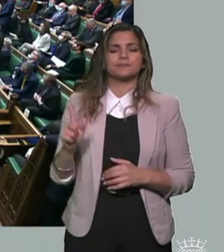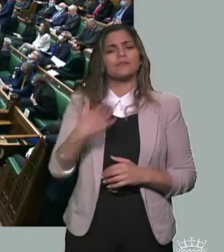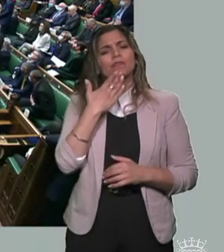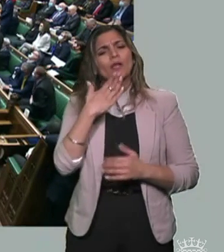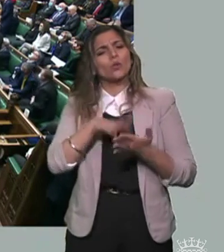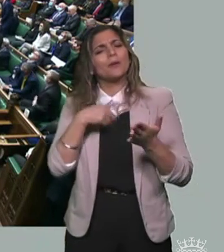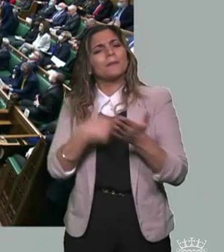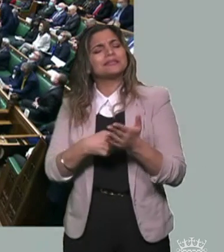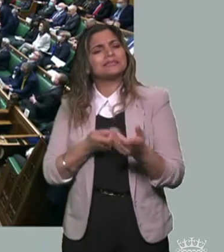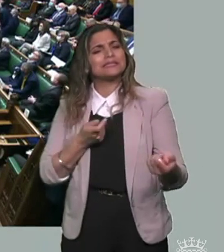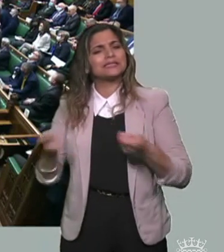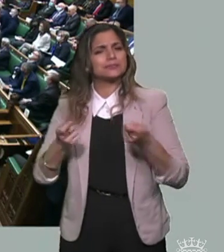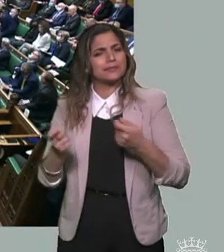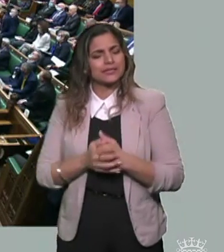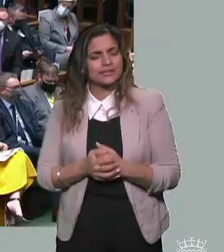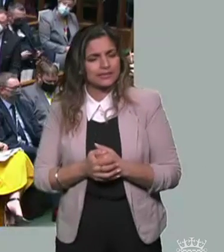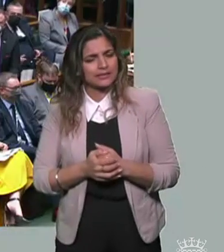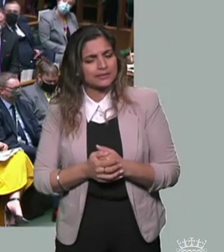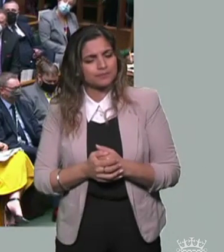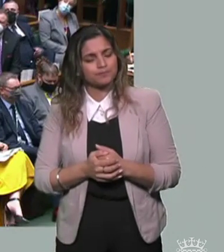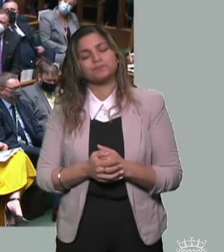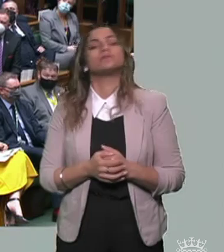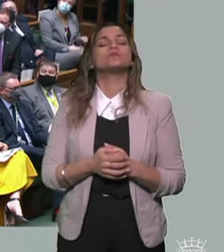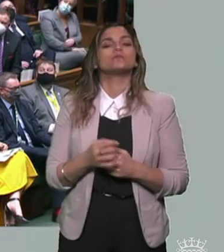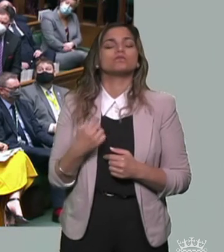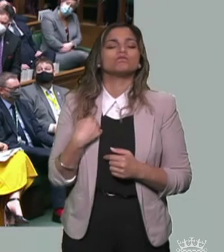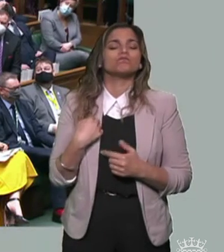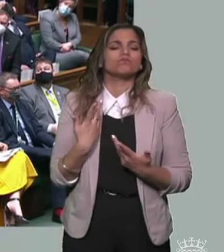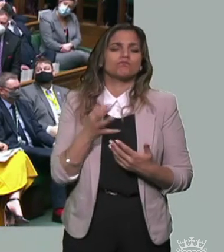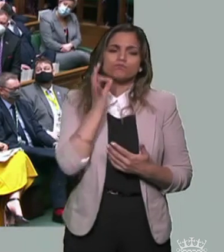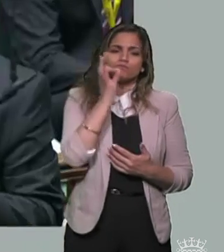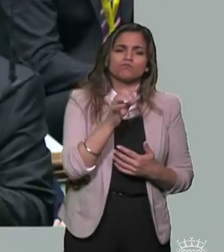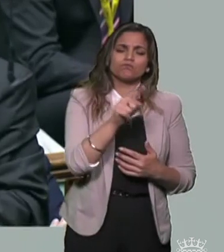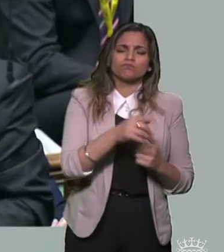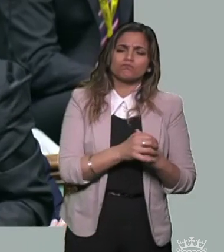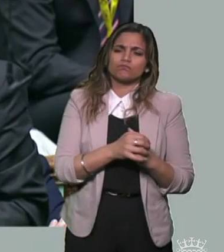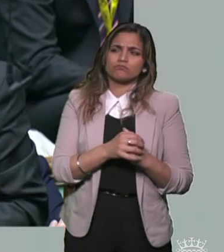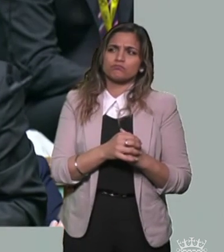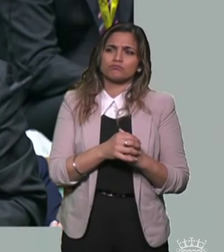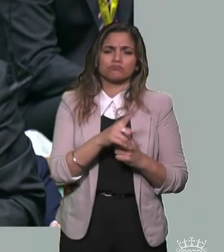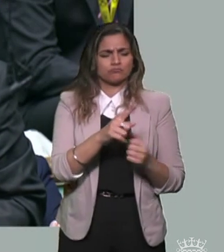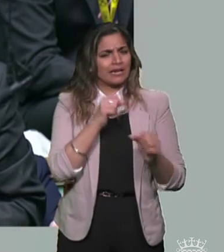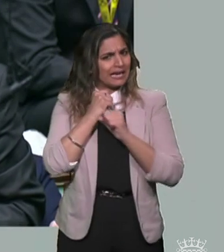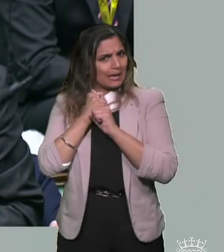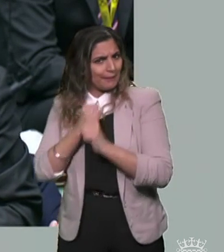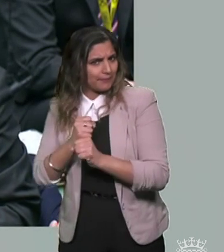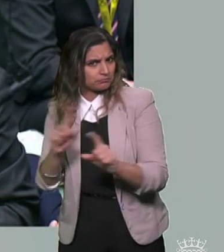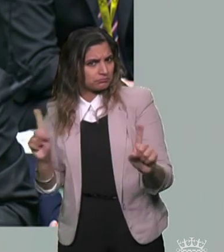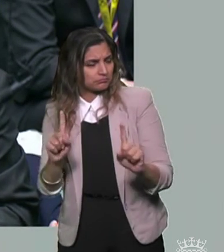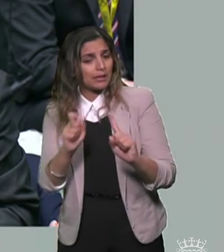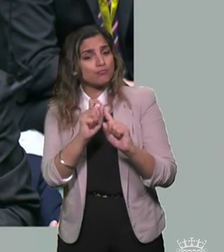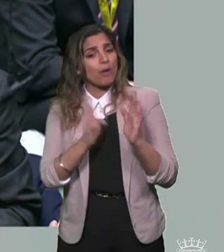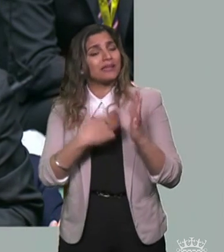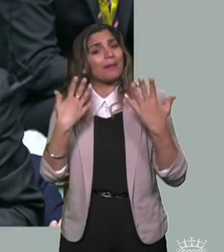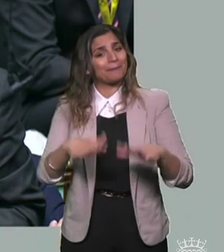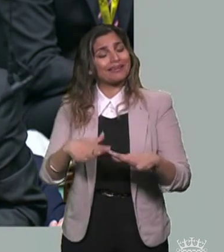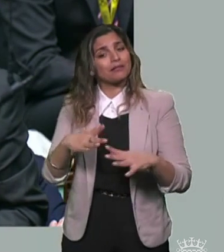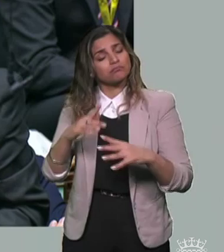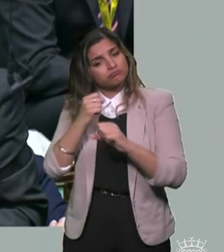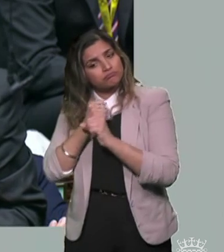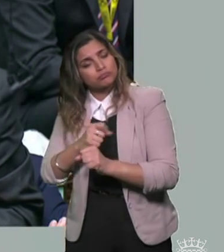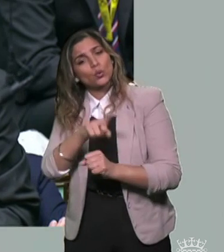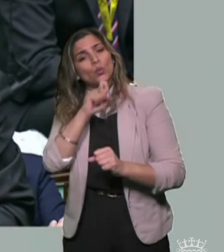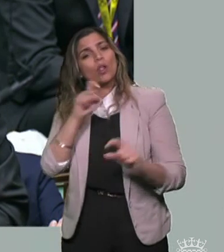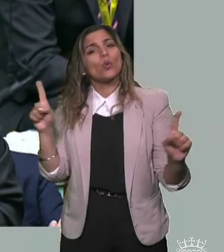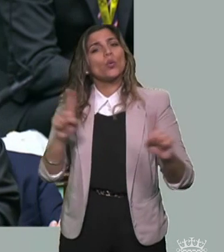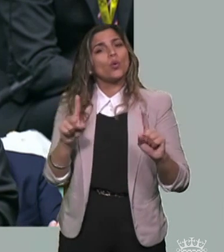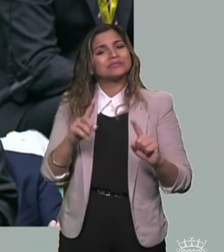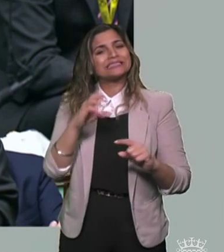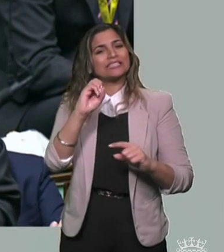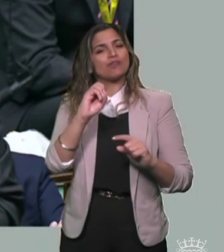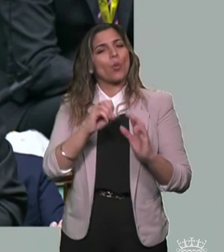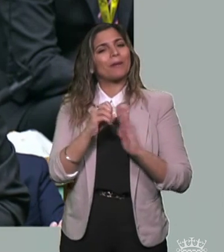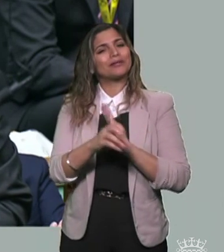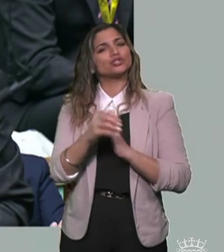14. Twice in recent months, I have asked the Prime Minister about his and his Transport Secretary’s commitment to delivering the Prime Minister’s pledge to invest in UK-built ZEBs—zero-emission buses.